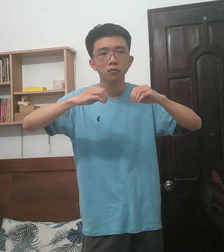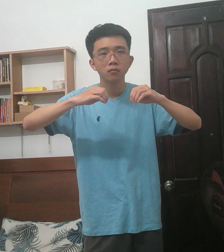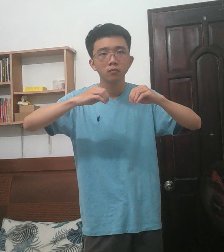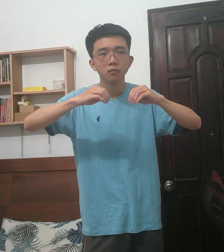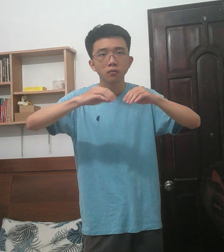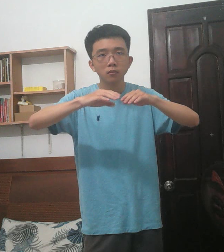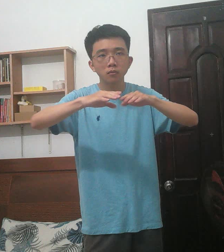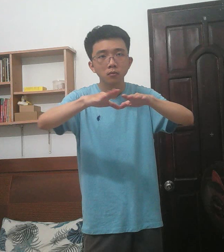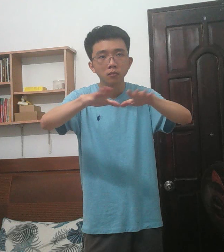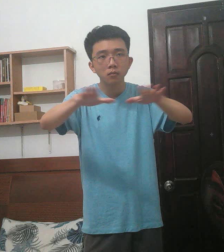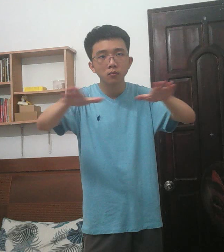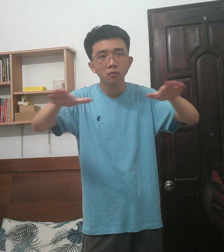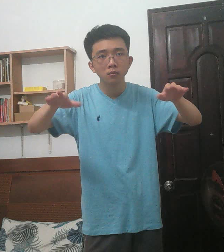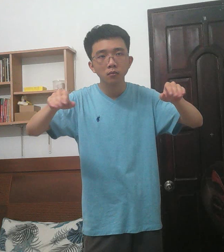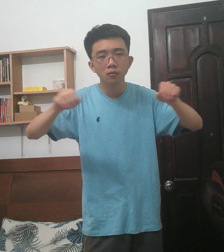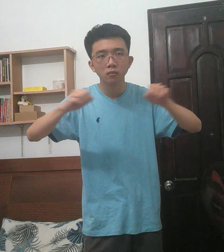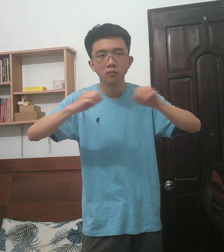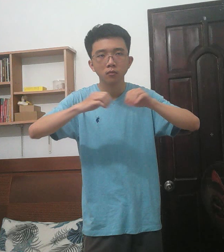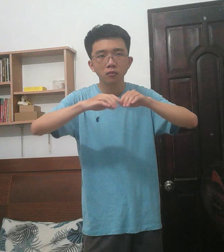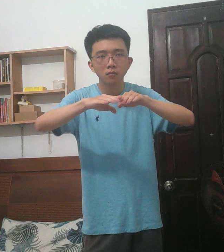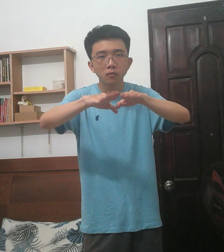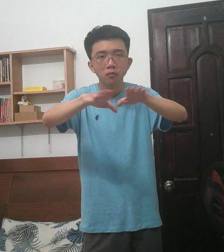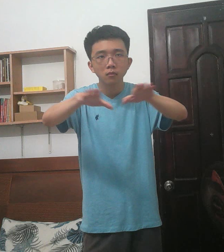boi